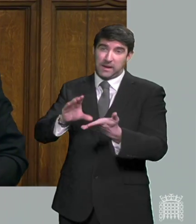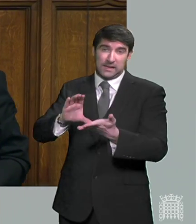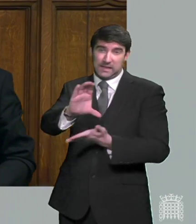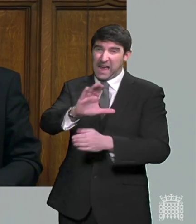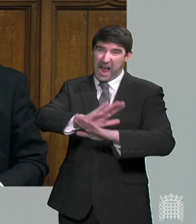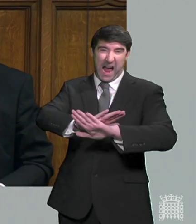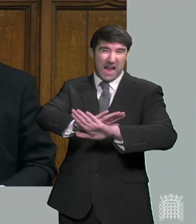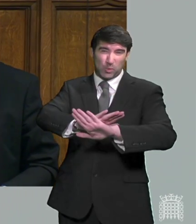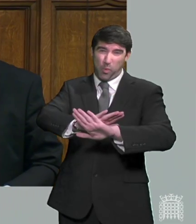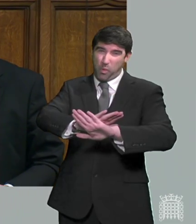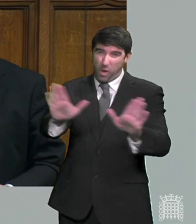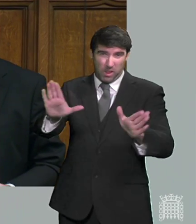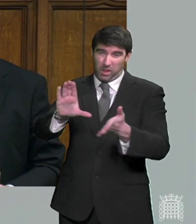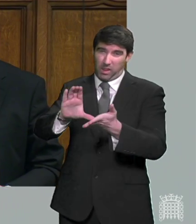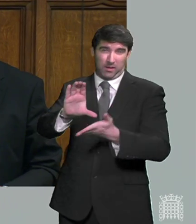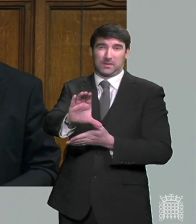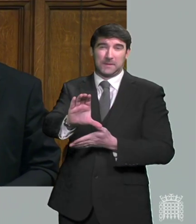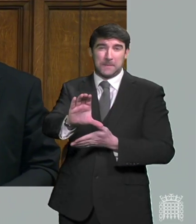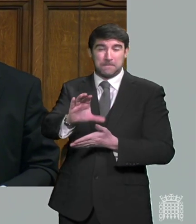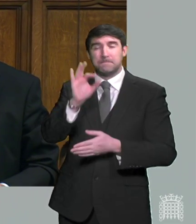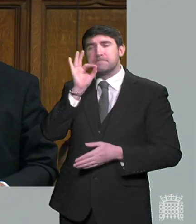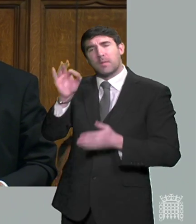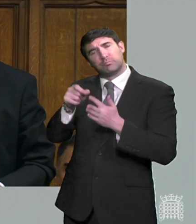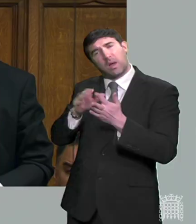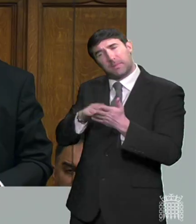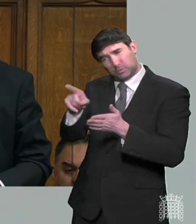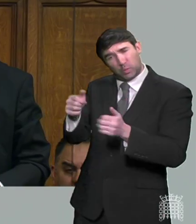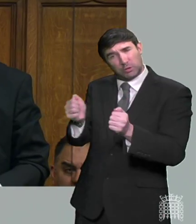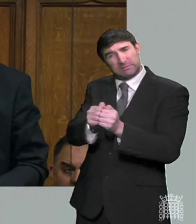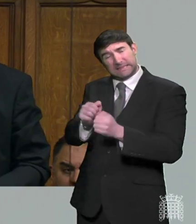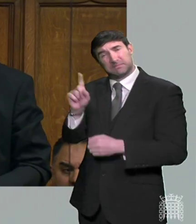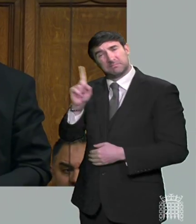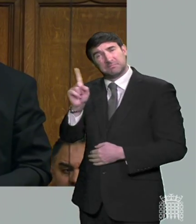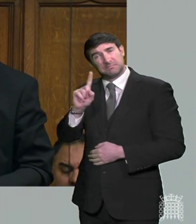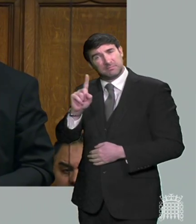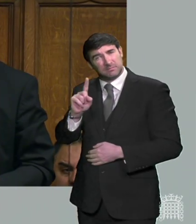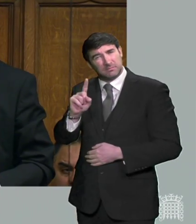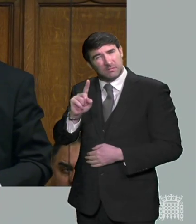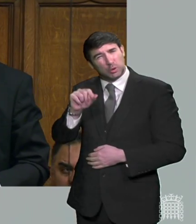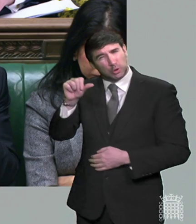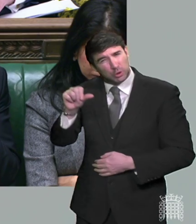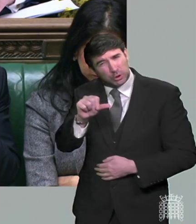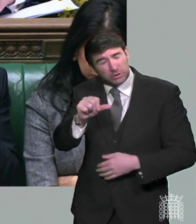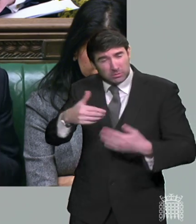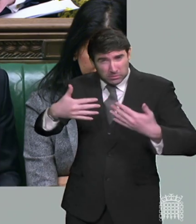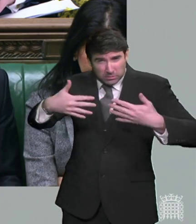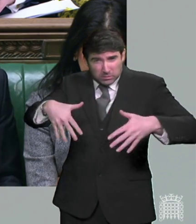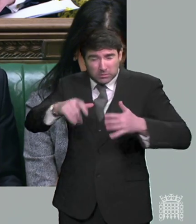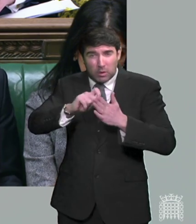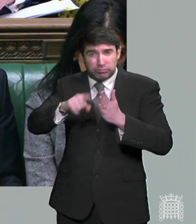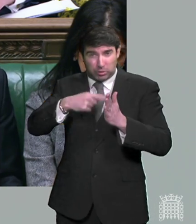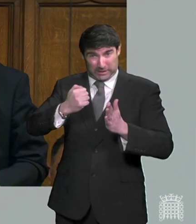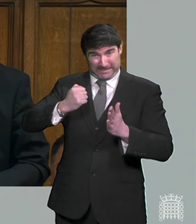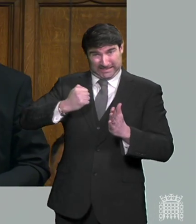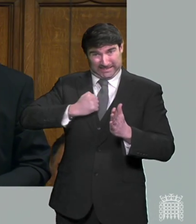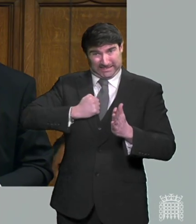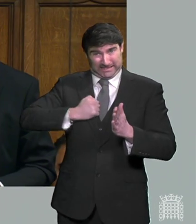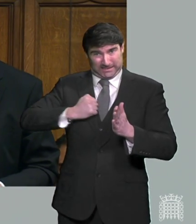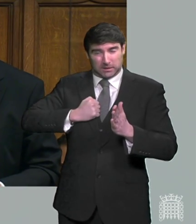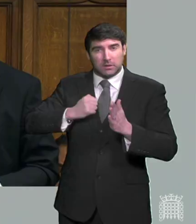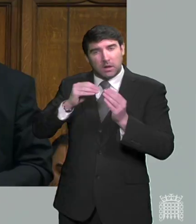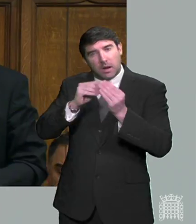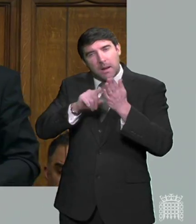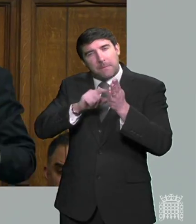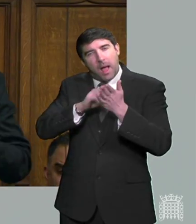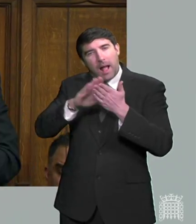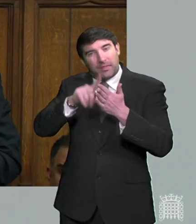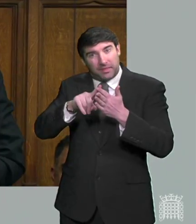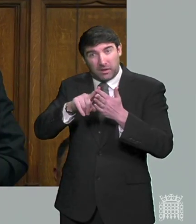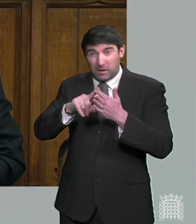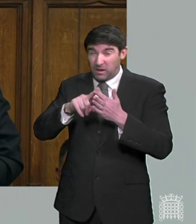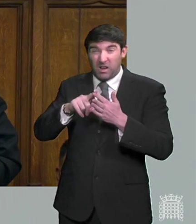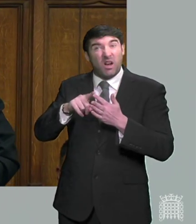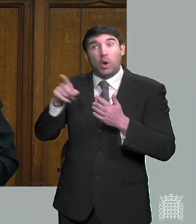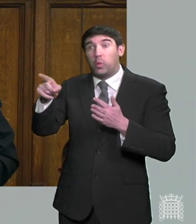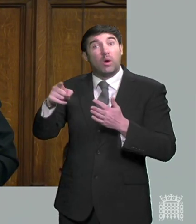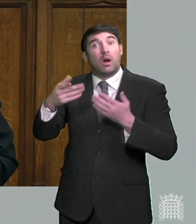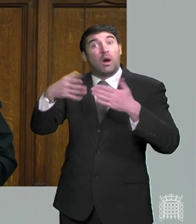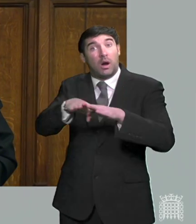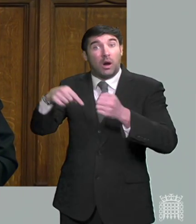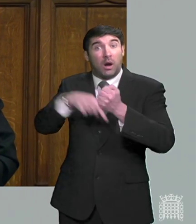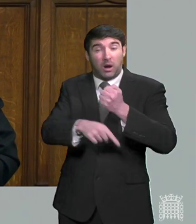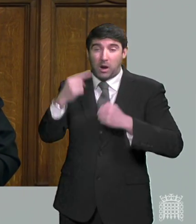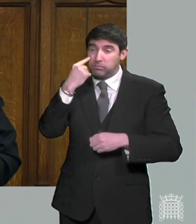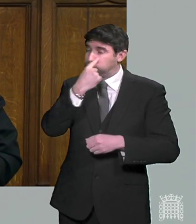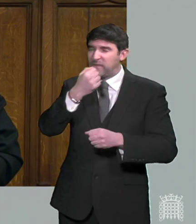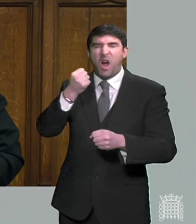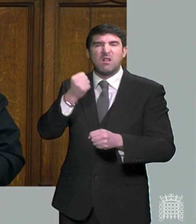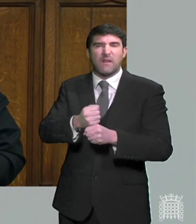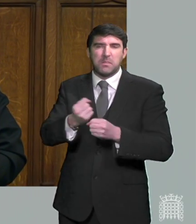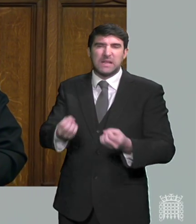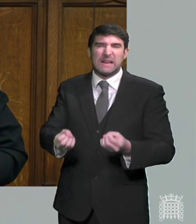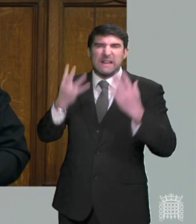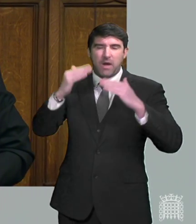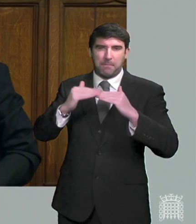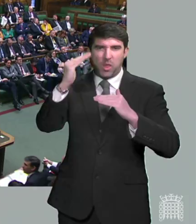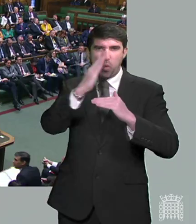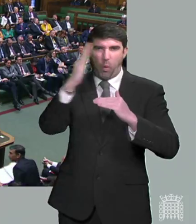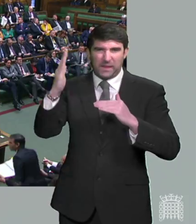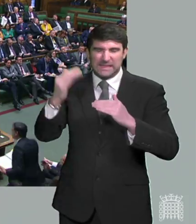Does the Prime Minister agree with me that there is not a single project in the country that better demonstrates the Government’s lack of industrial strategy, failure with levelling up and abandonment of the north-east?